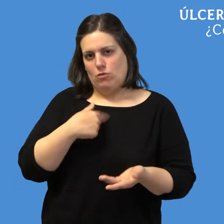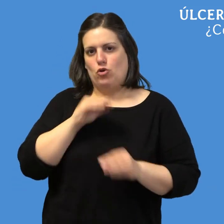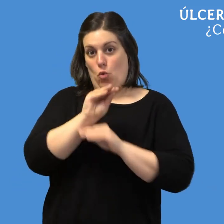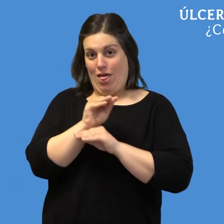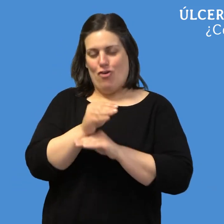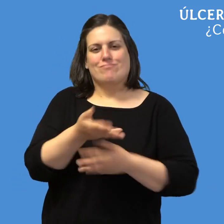cuidar